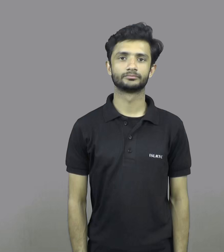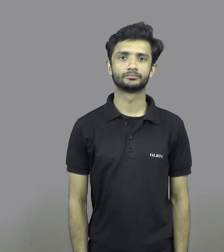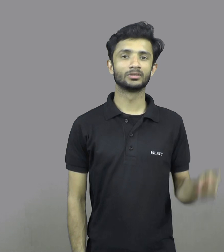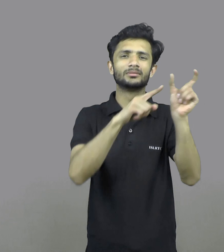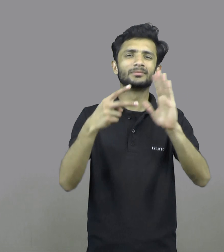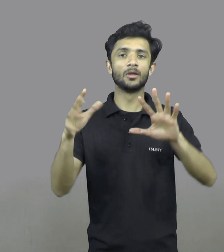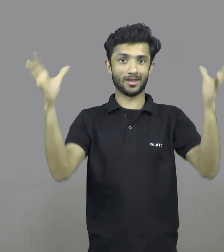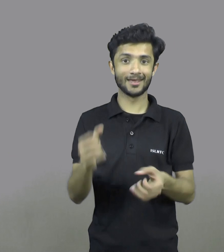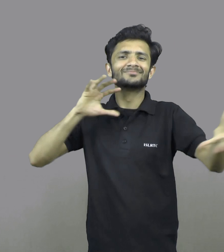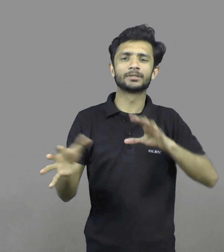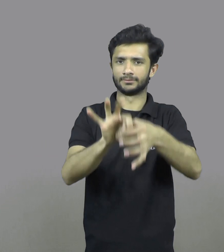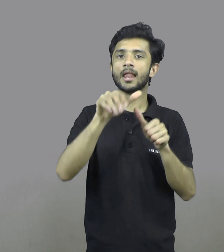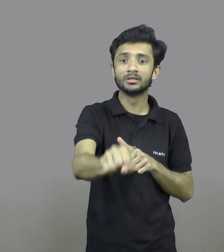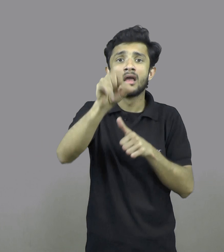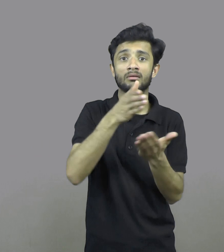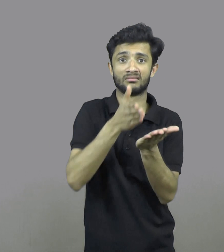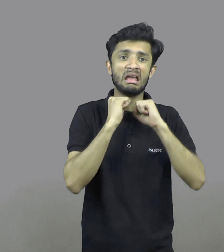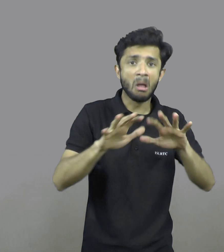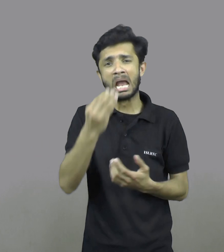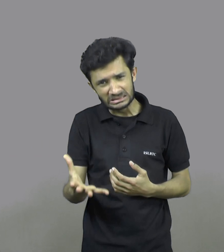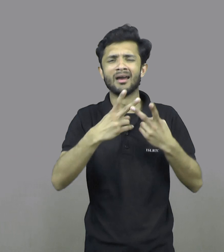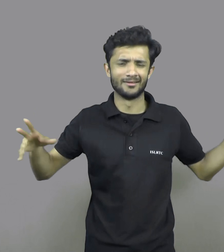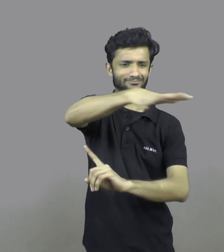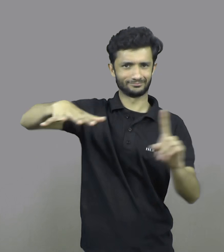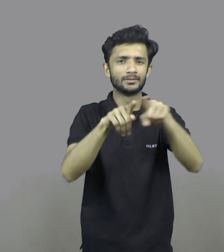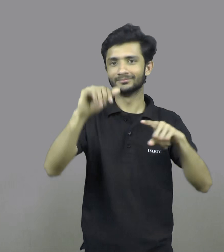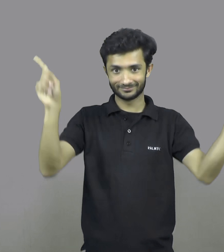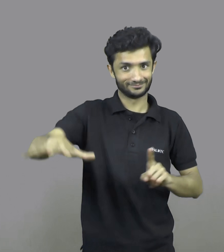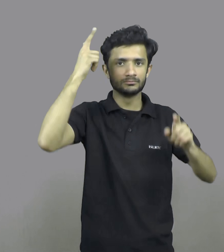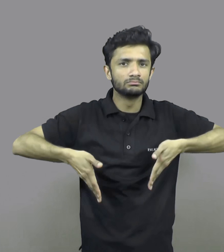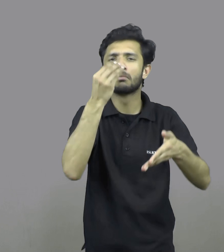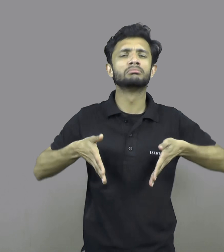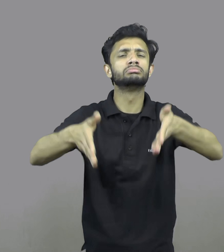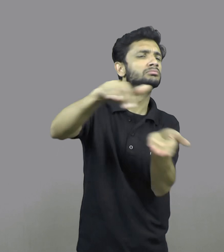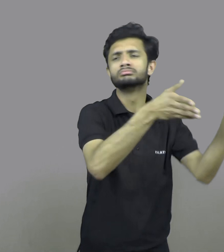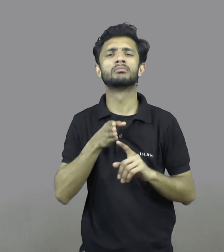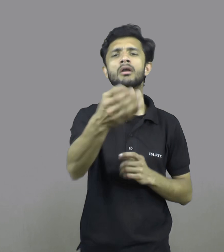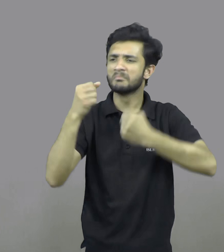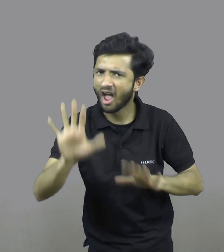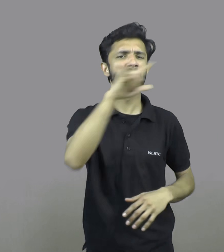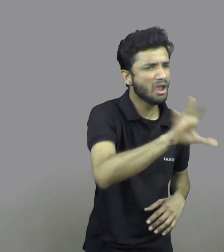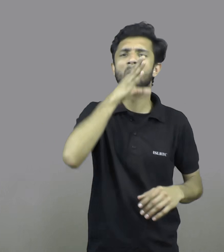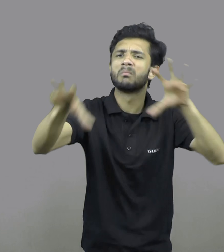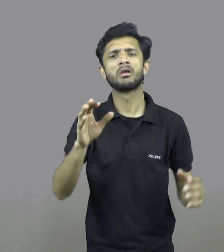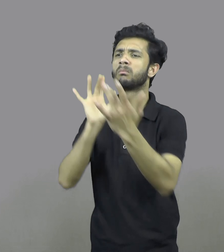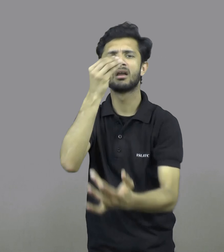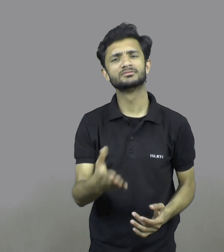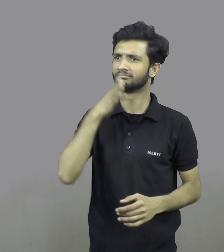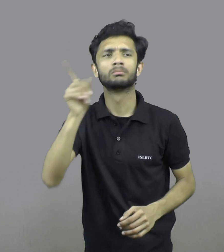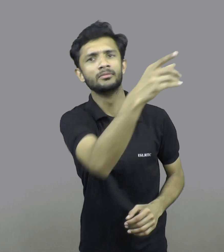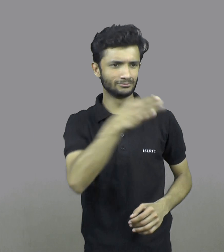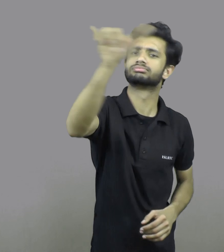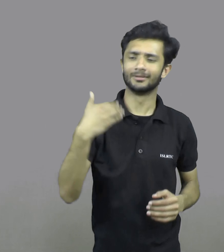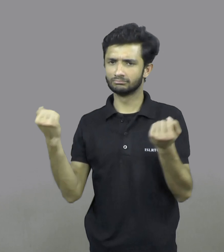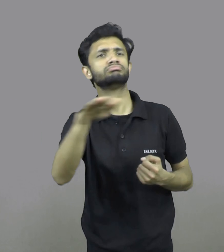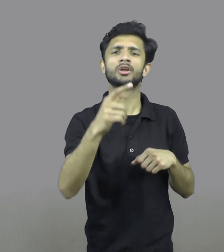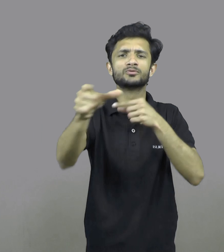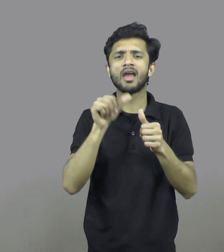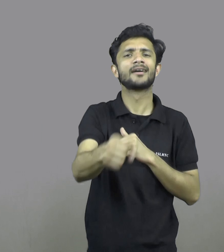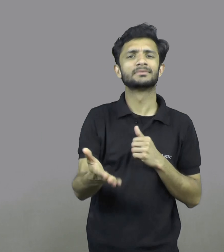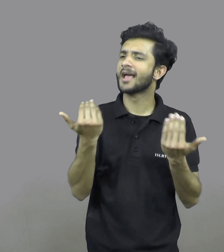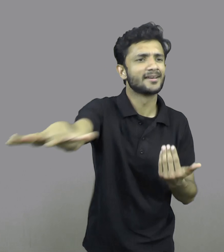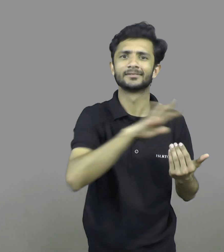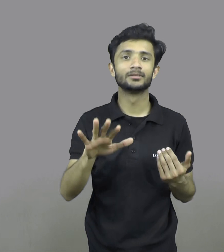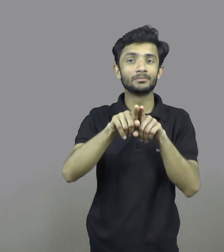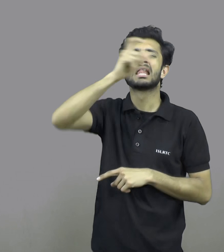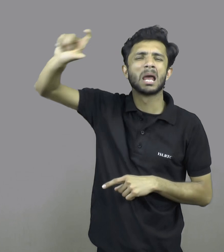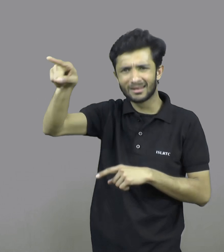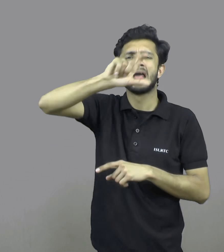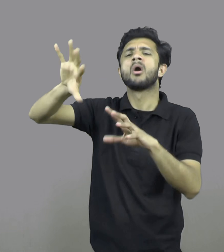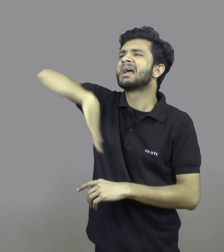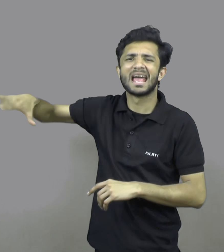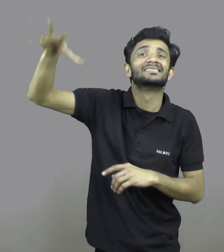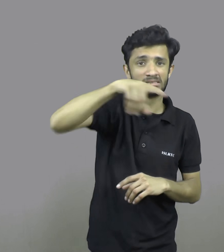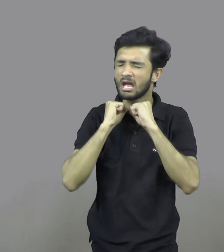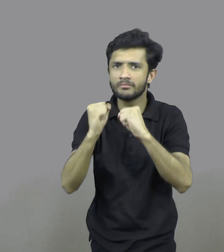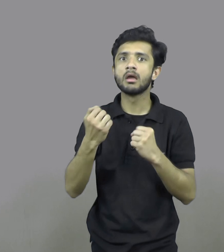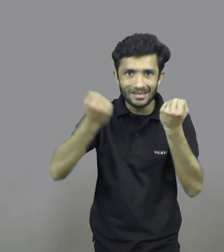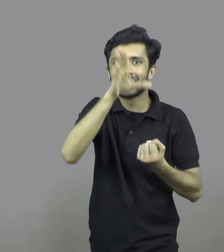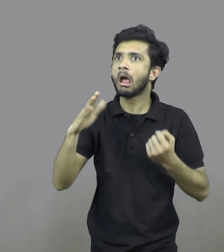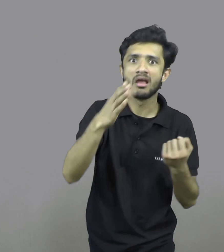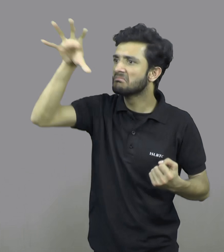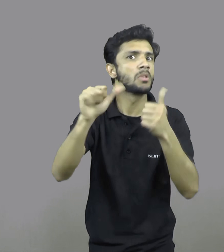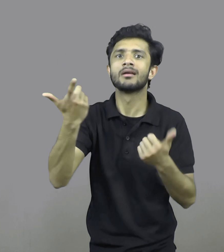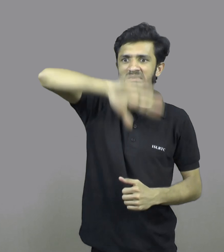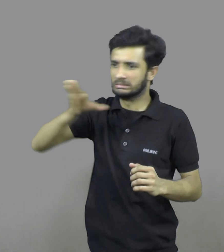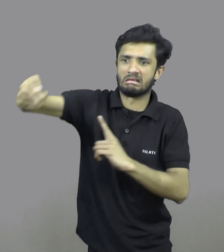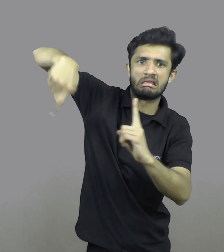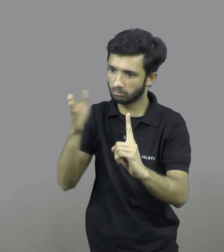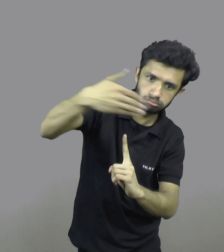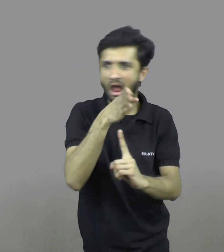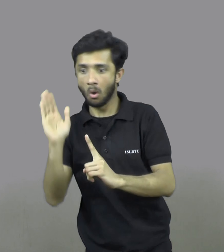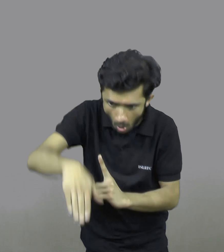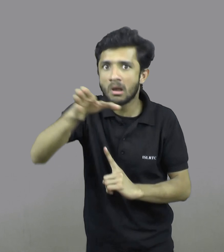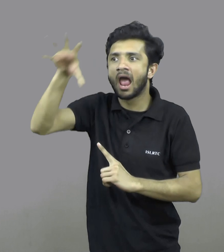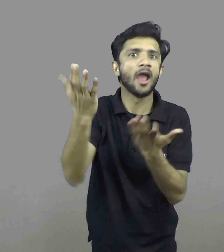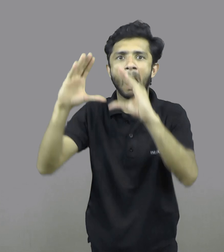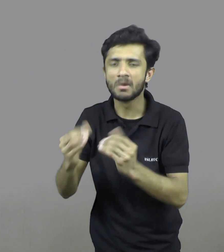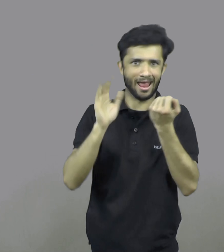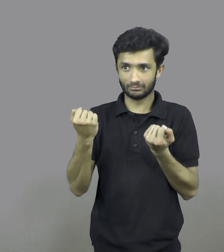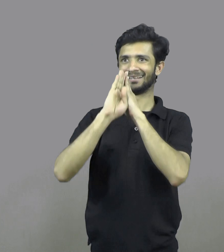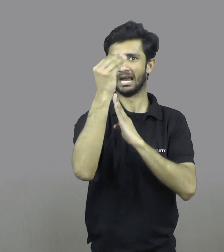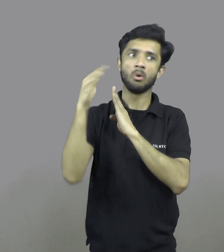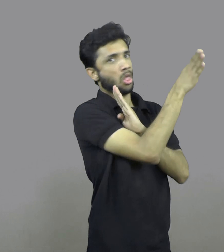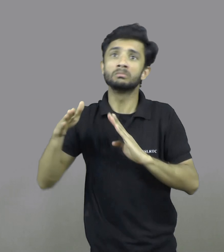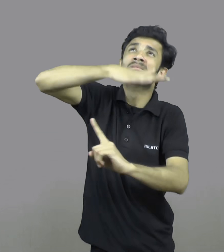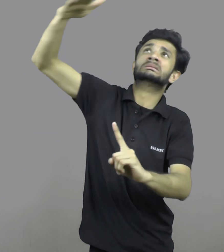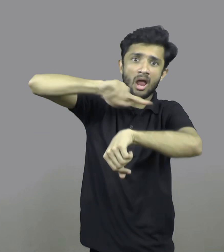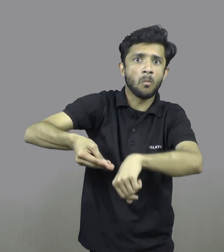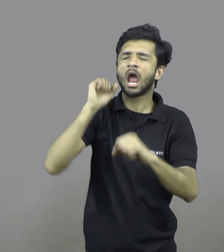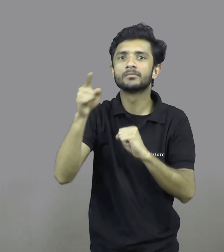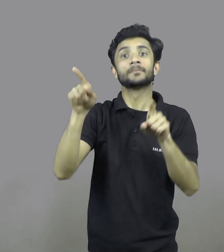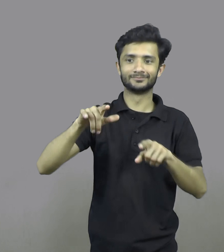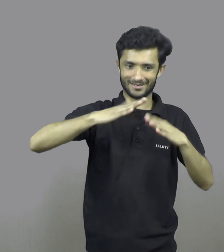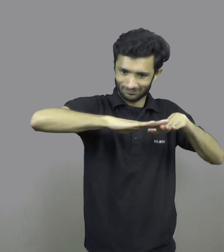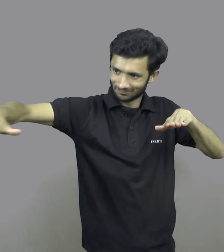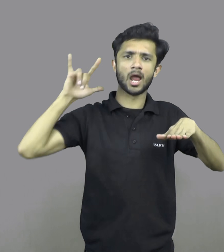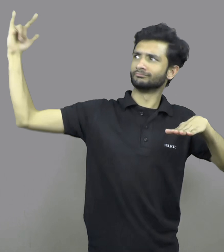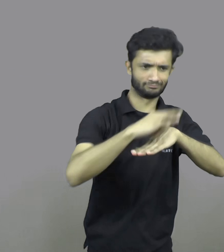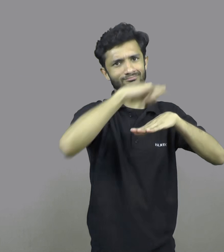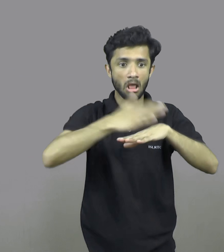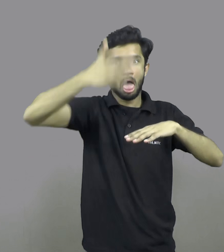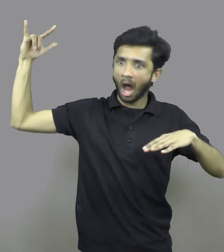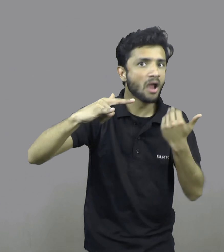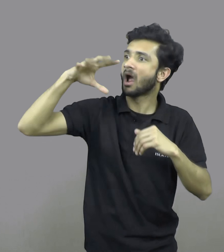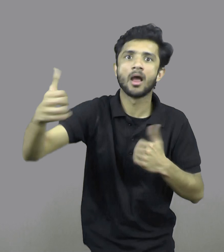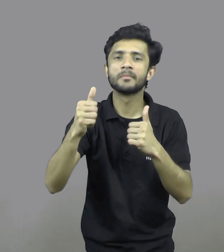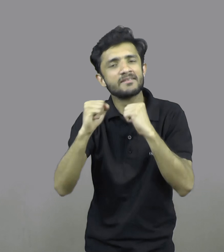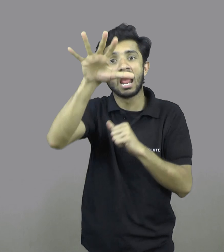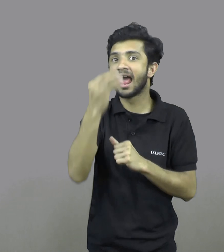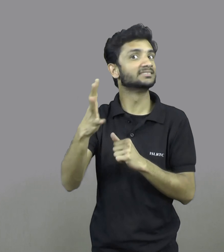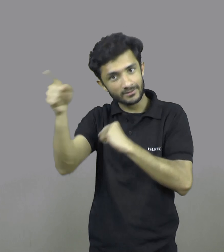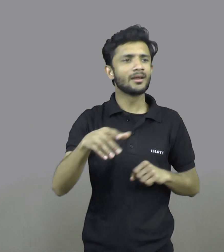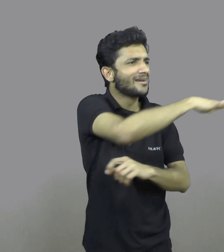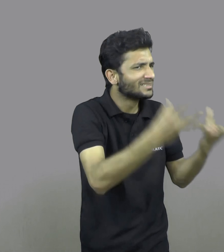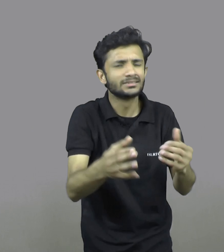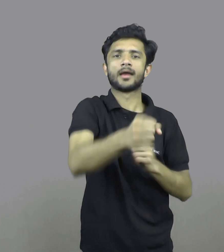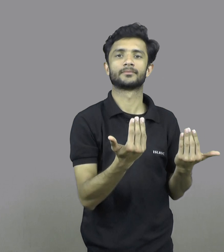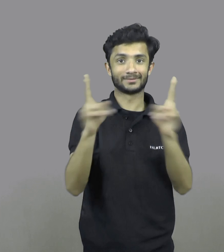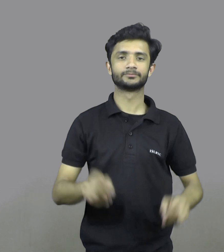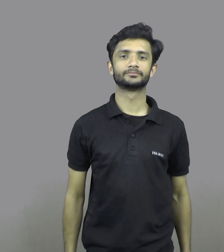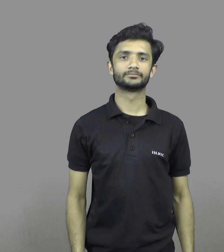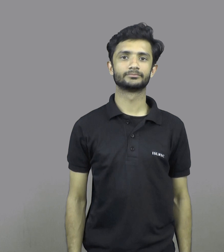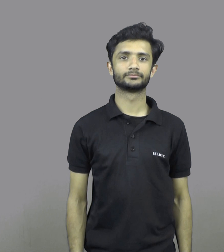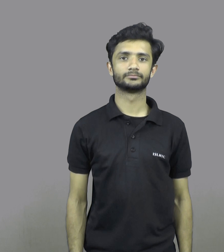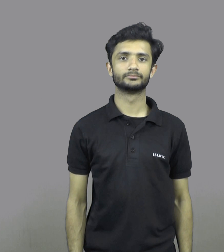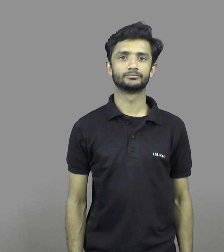Accessibility (Geography)